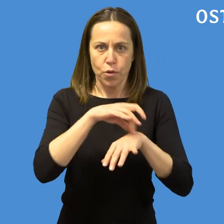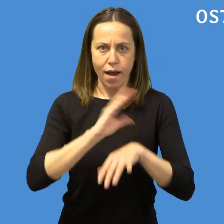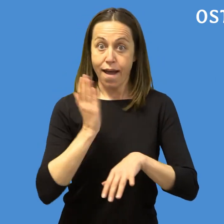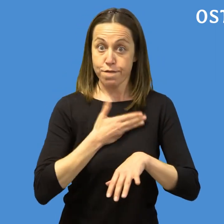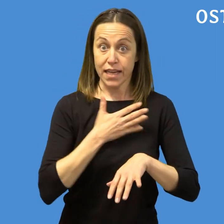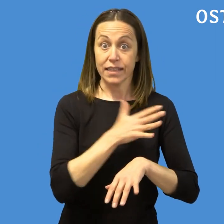afectar